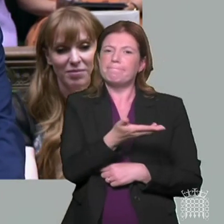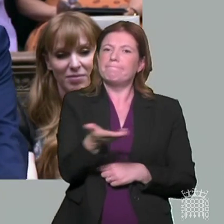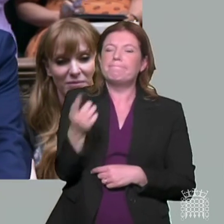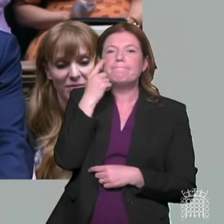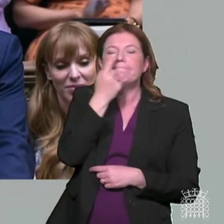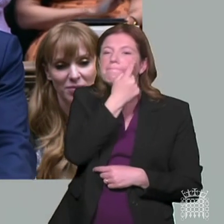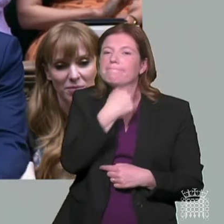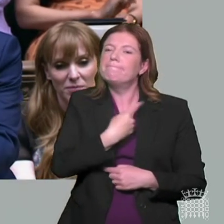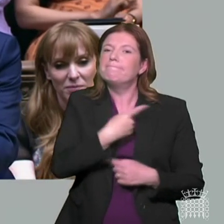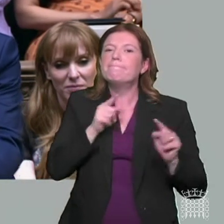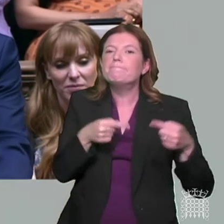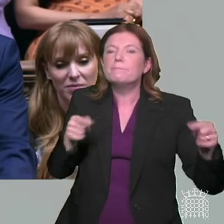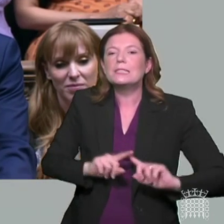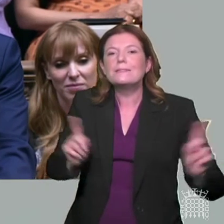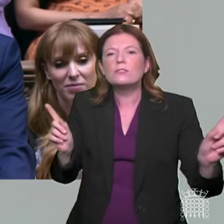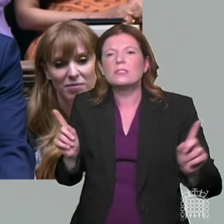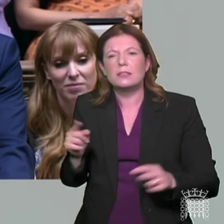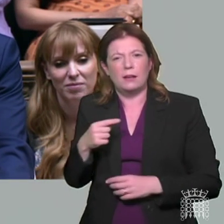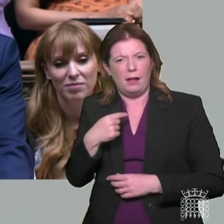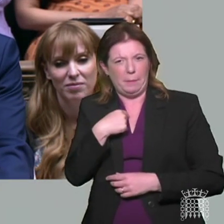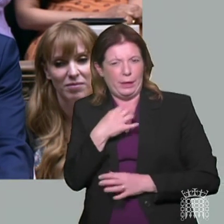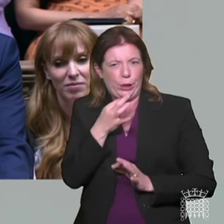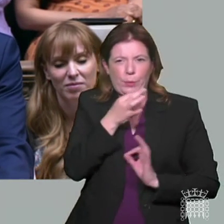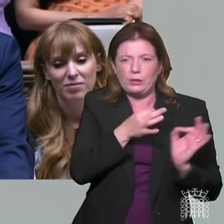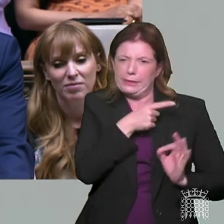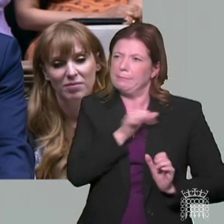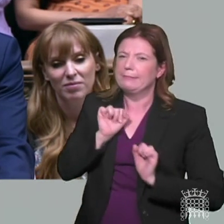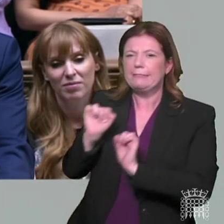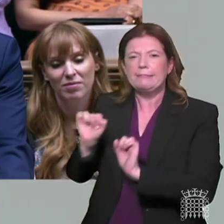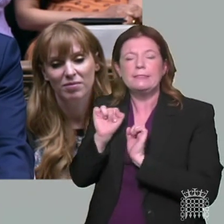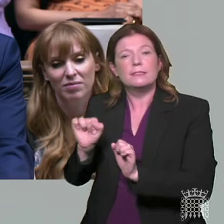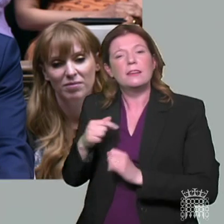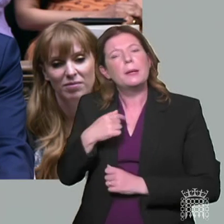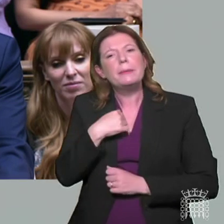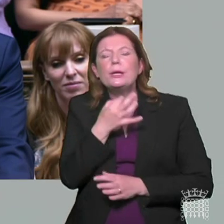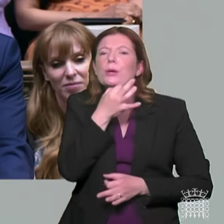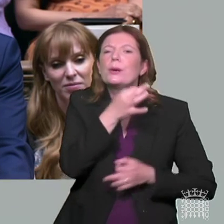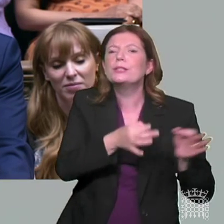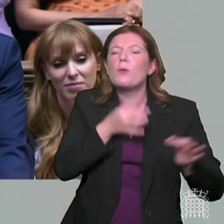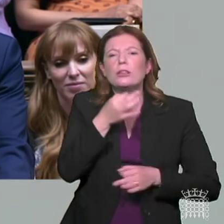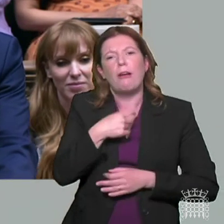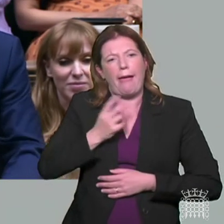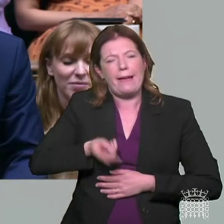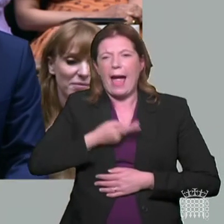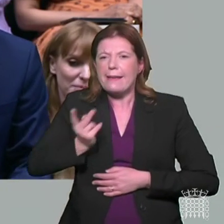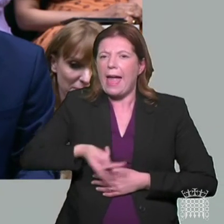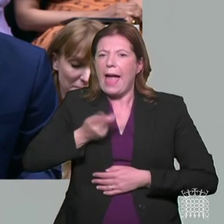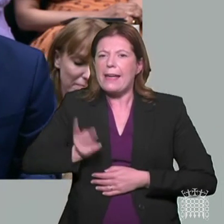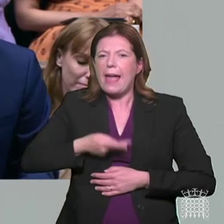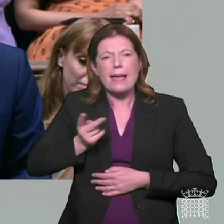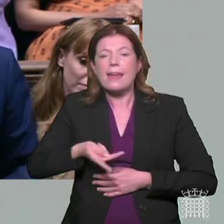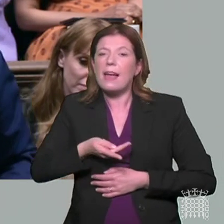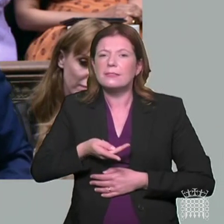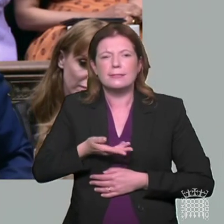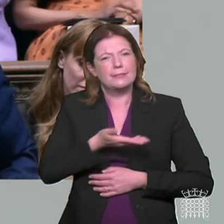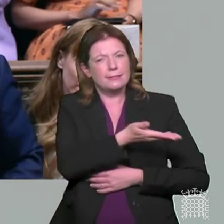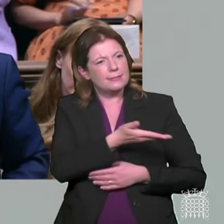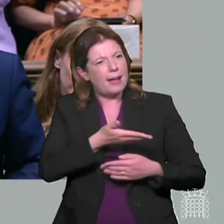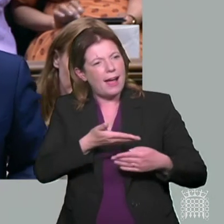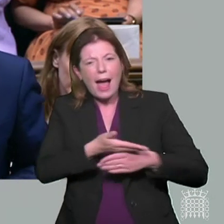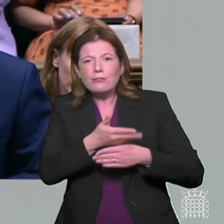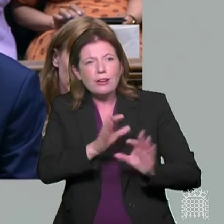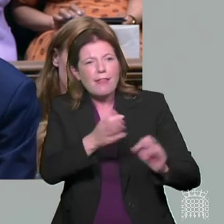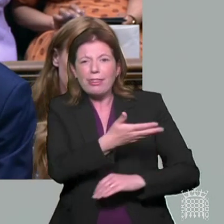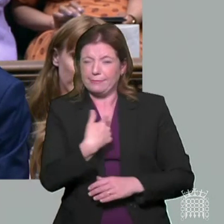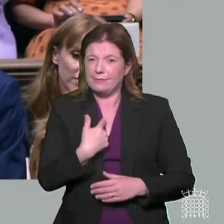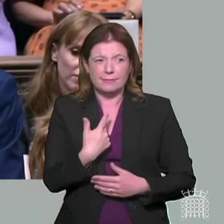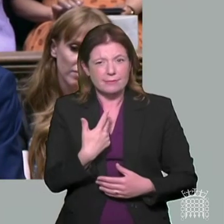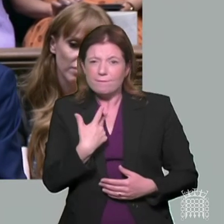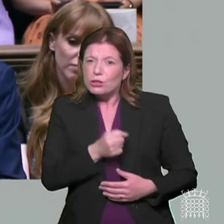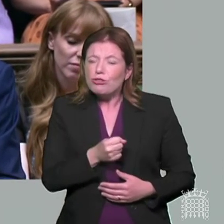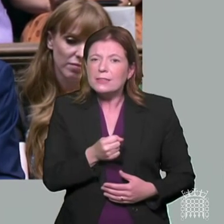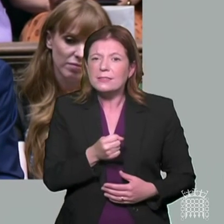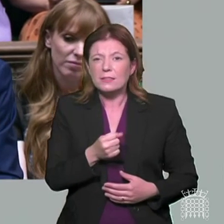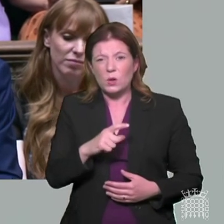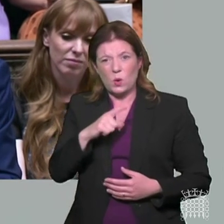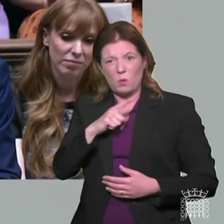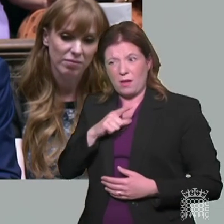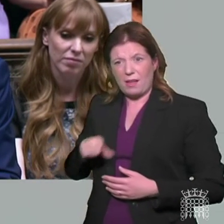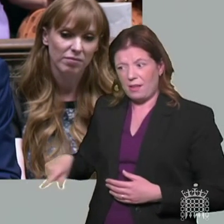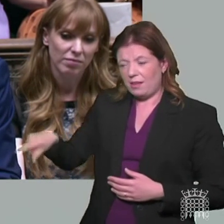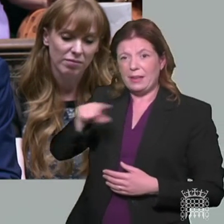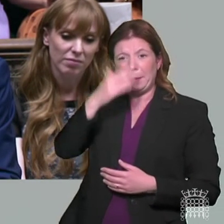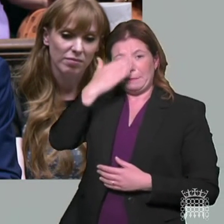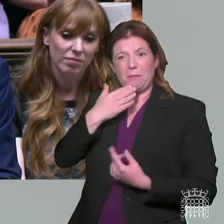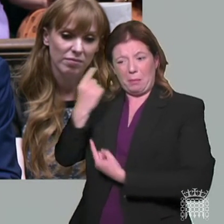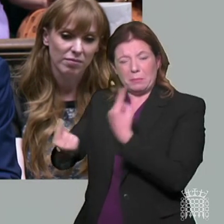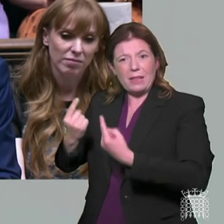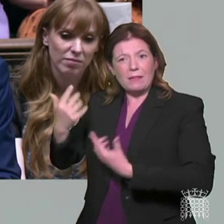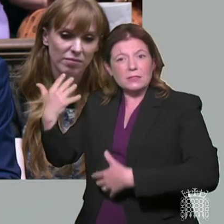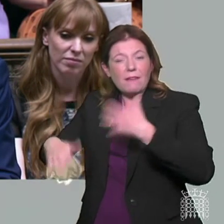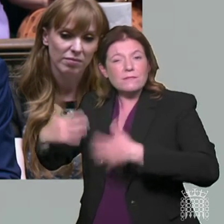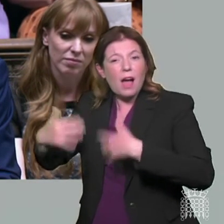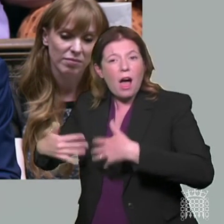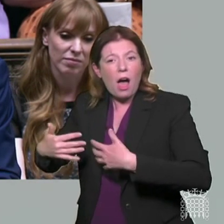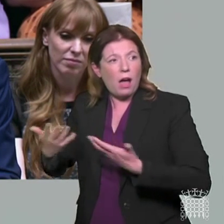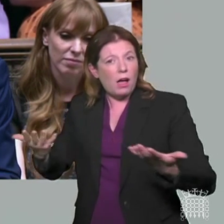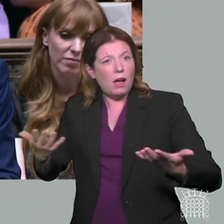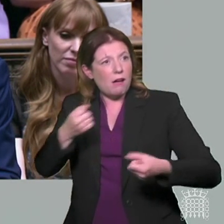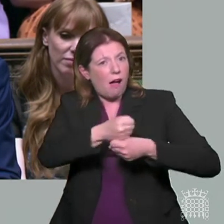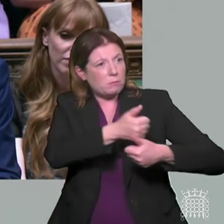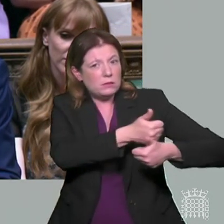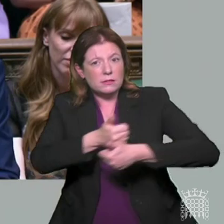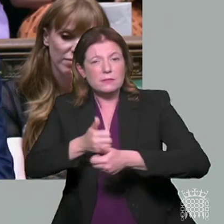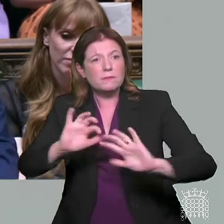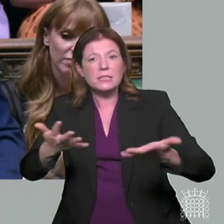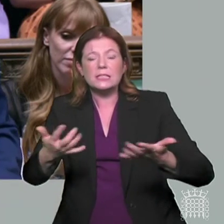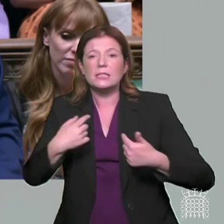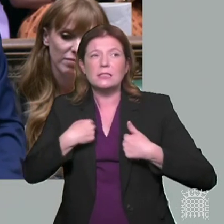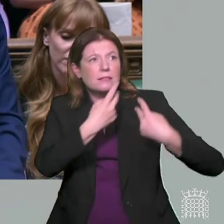He clearly does not like me pushing him on this, but the reason why I keep coming back to this subject, and why it is so frustrating that he has not acted, is that so many people are living through this nightmare and feel totally abandoned by their Government.